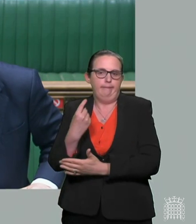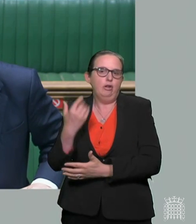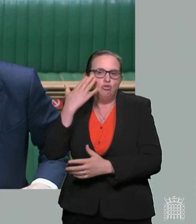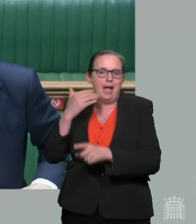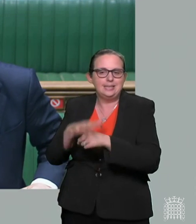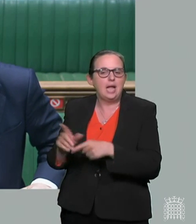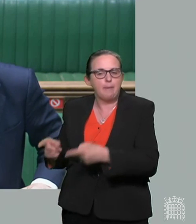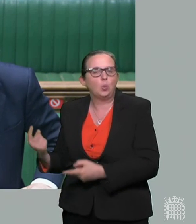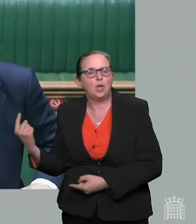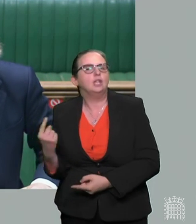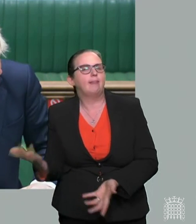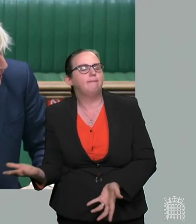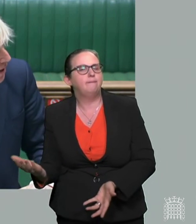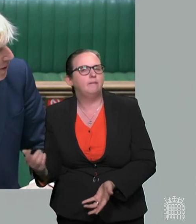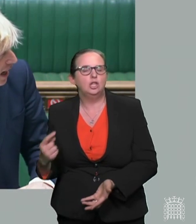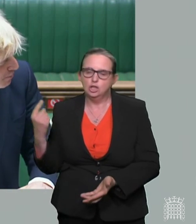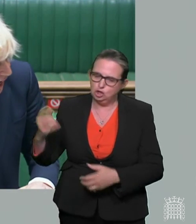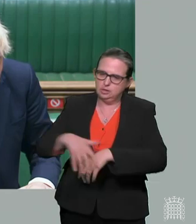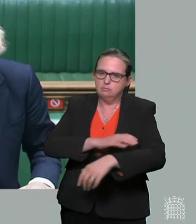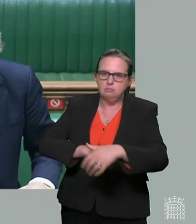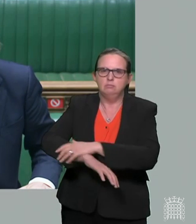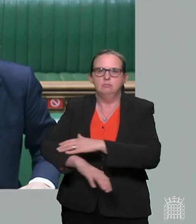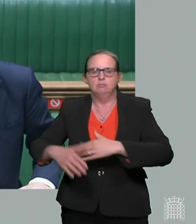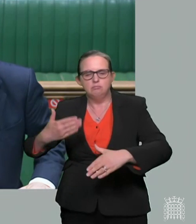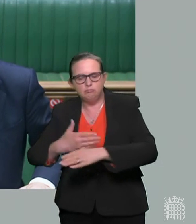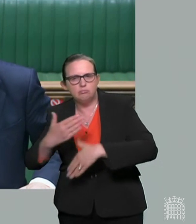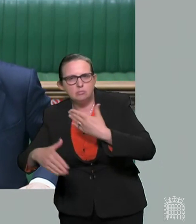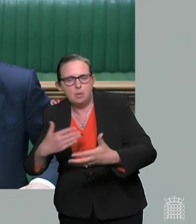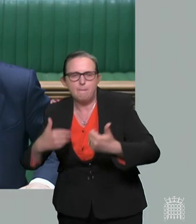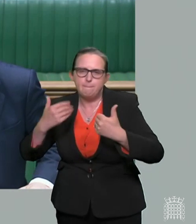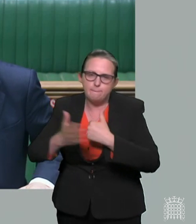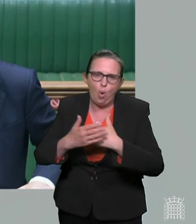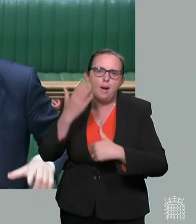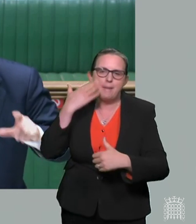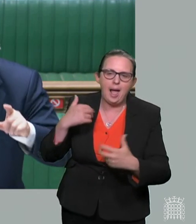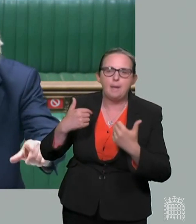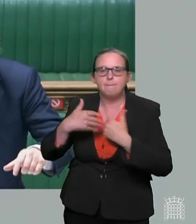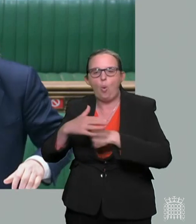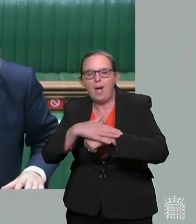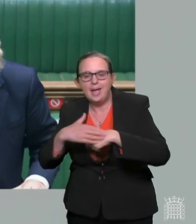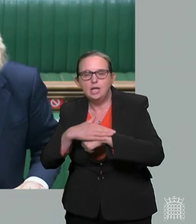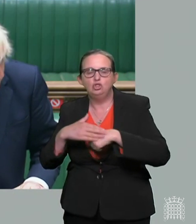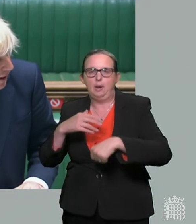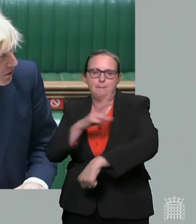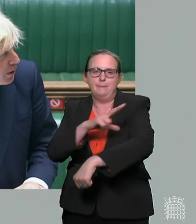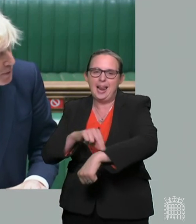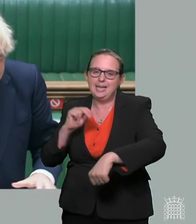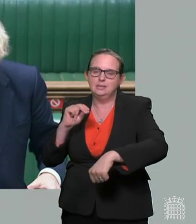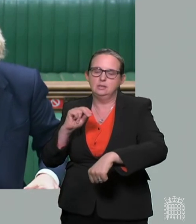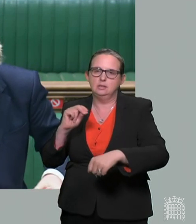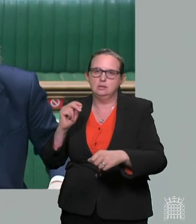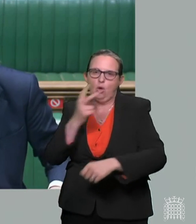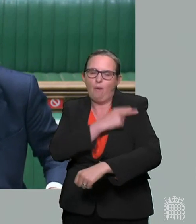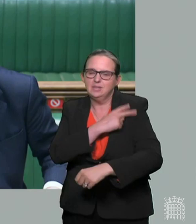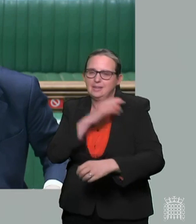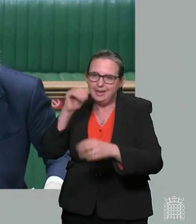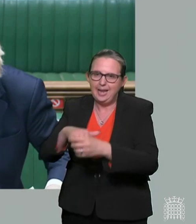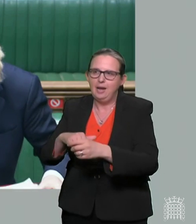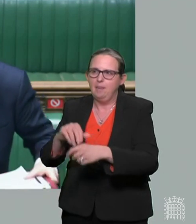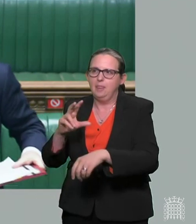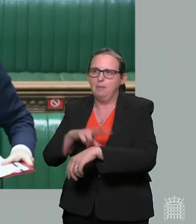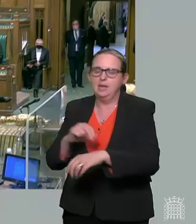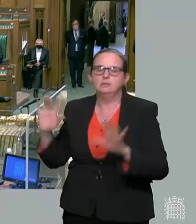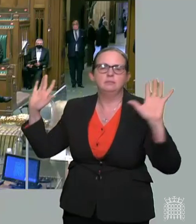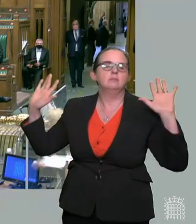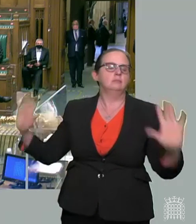She has taken practical steps to get black and minority officers into the police in record numbers, of which I am very proud.